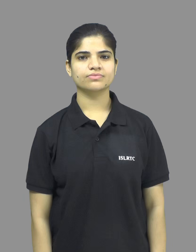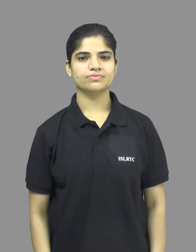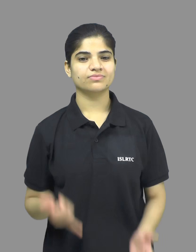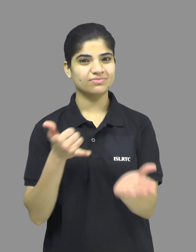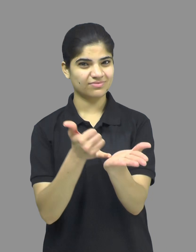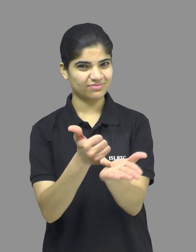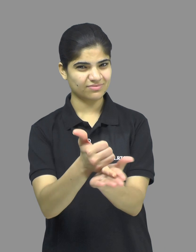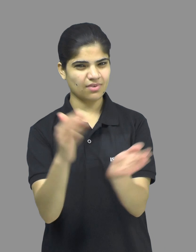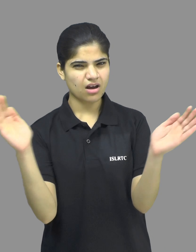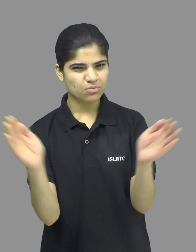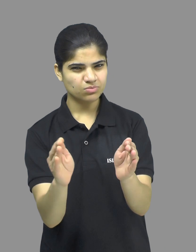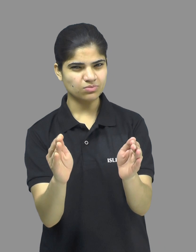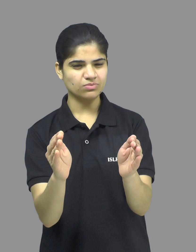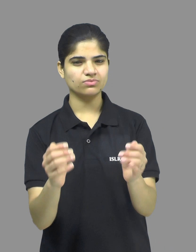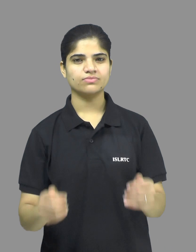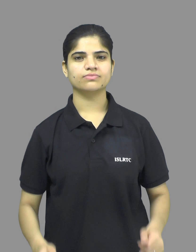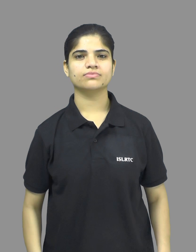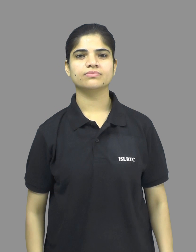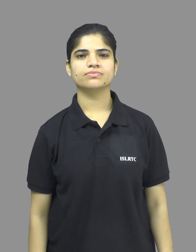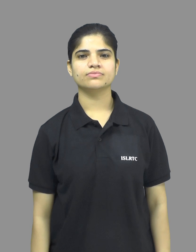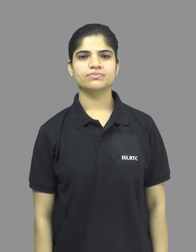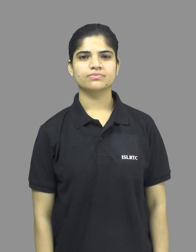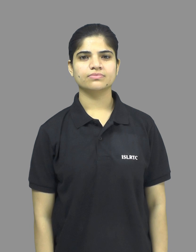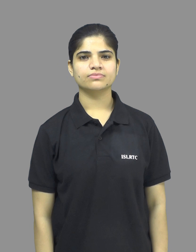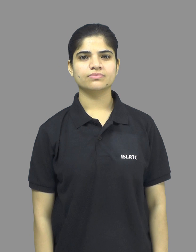Village